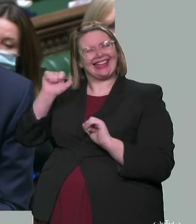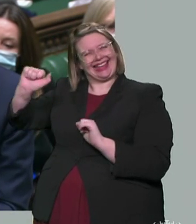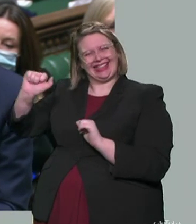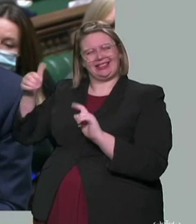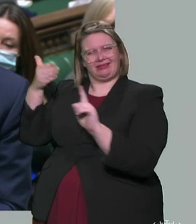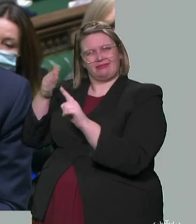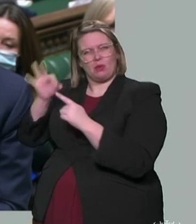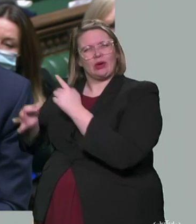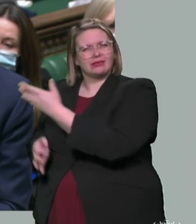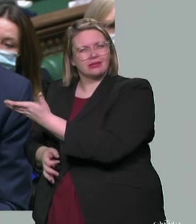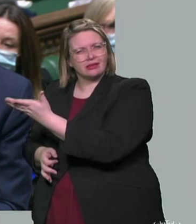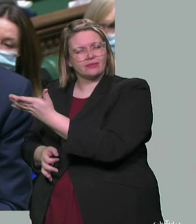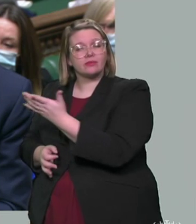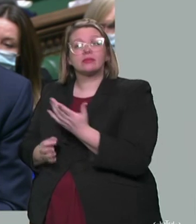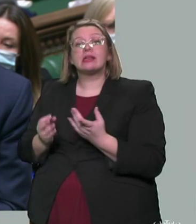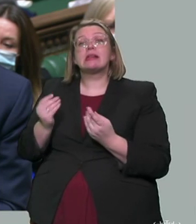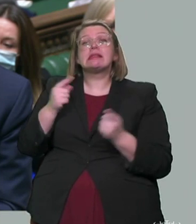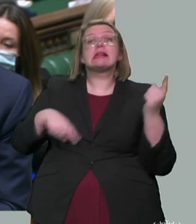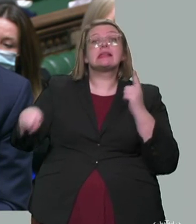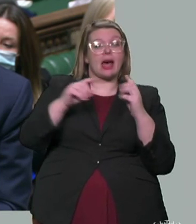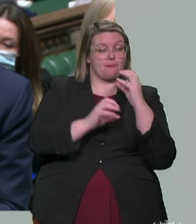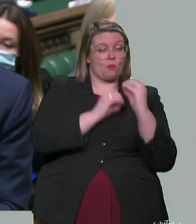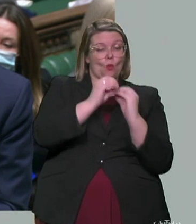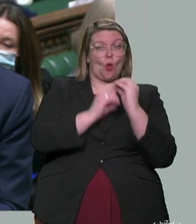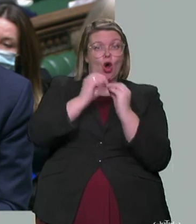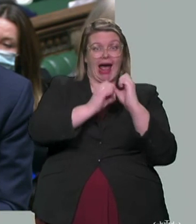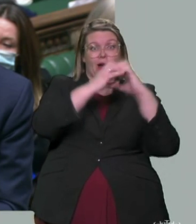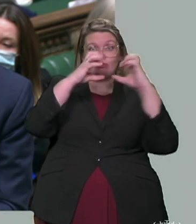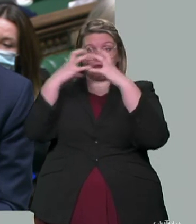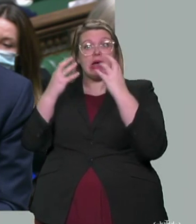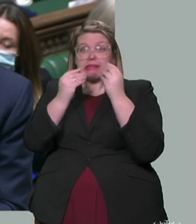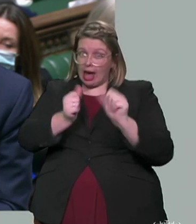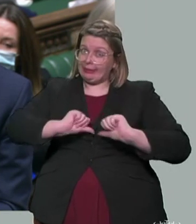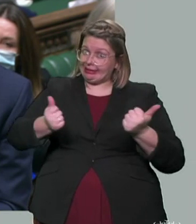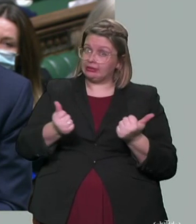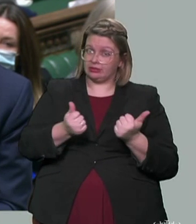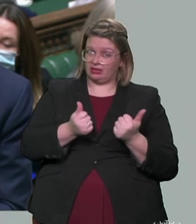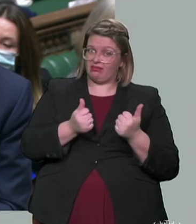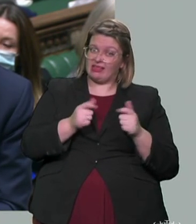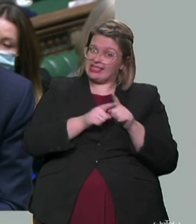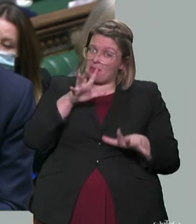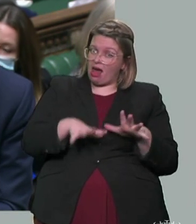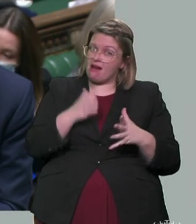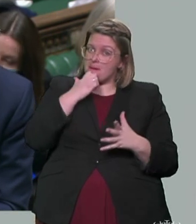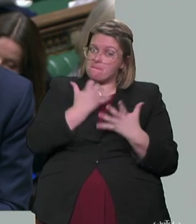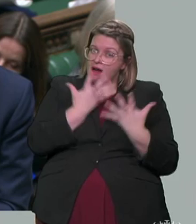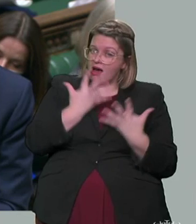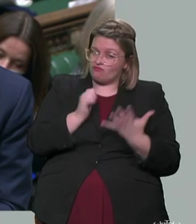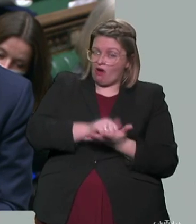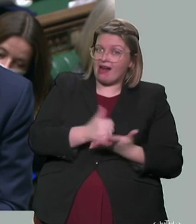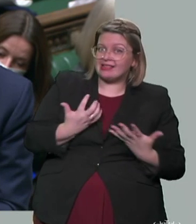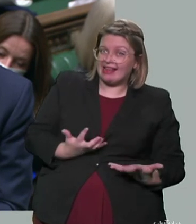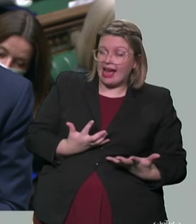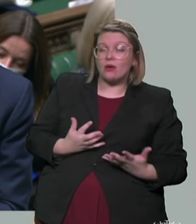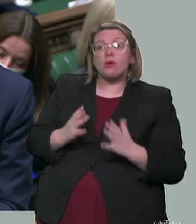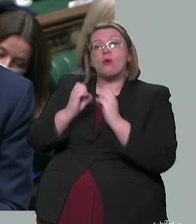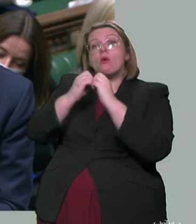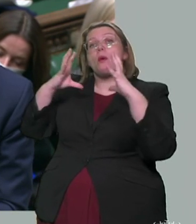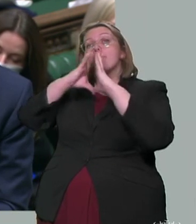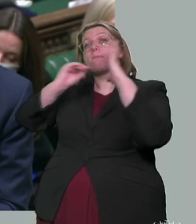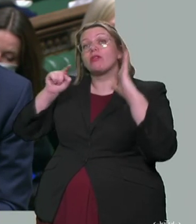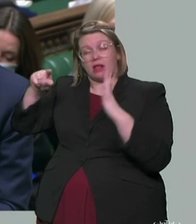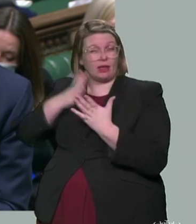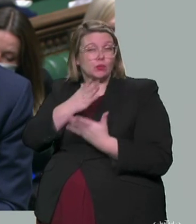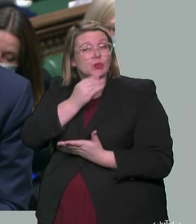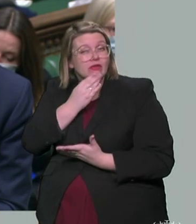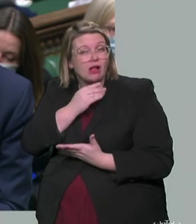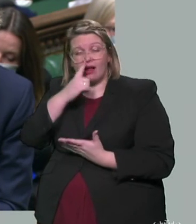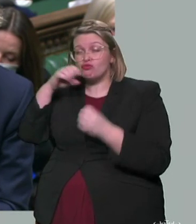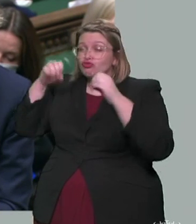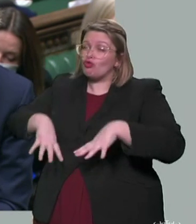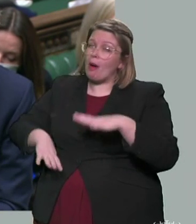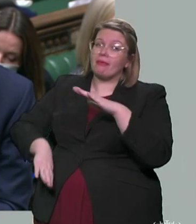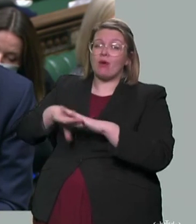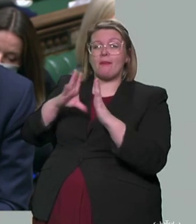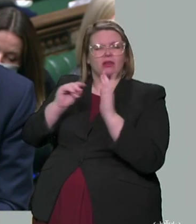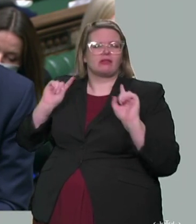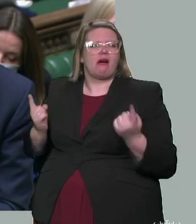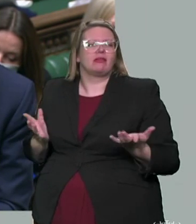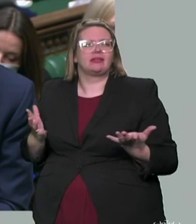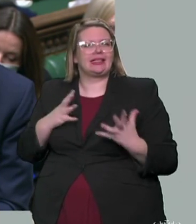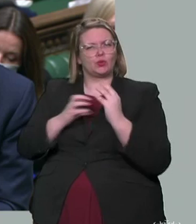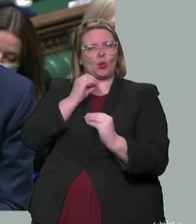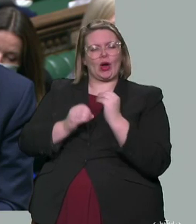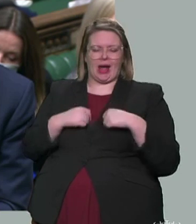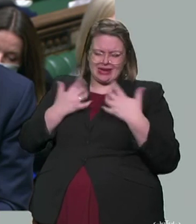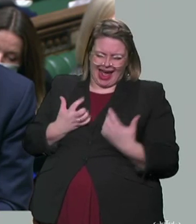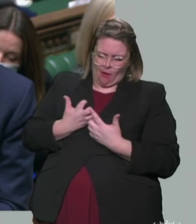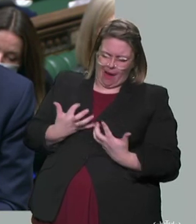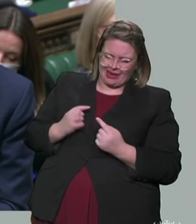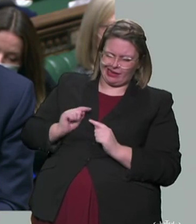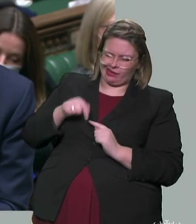Some of the models or calculations are much closer to what is happening now, and models are useful and cannot be dispensed with as we need to have projections, and